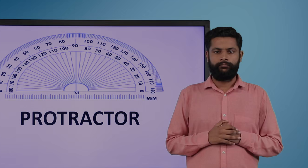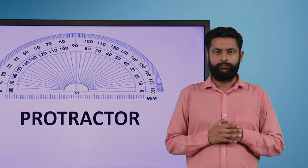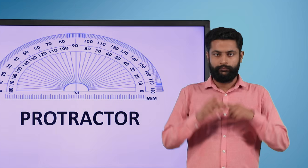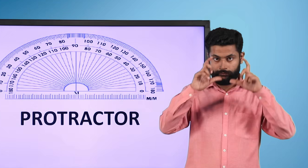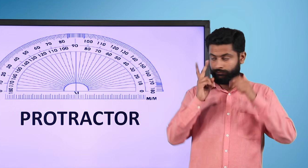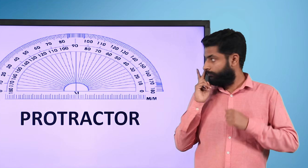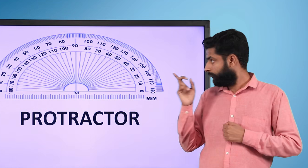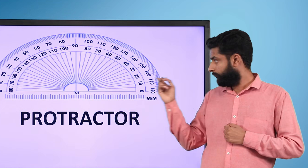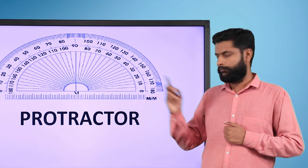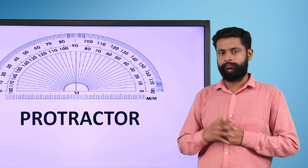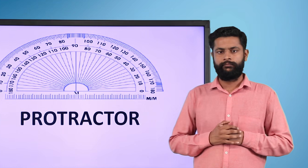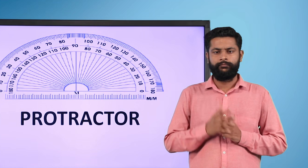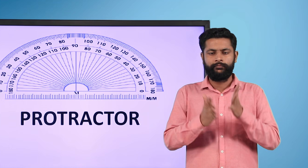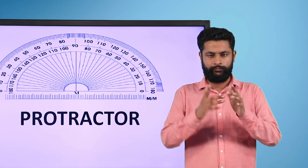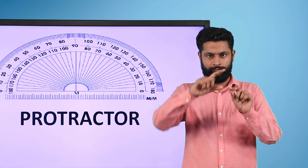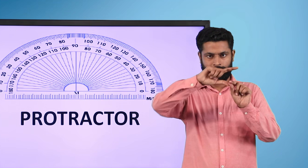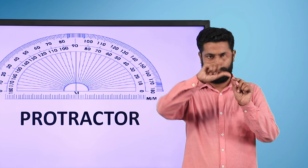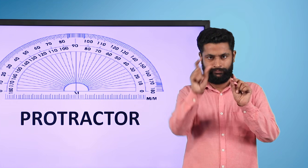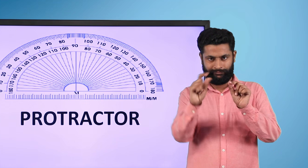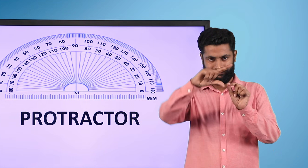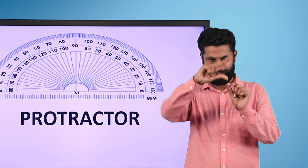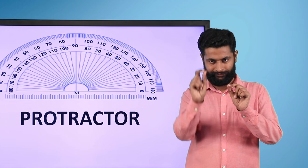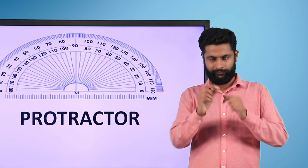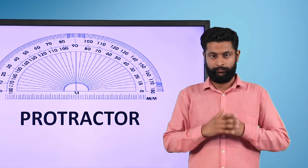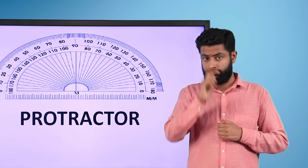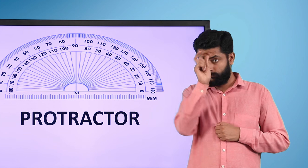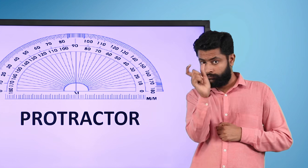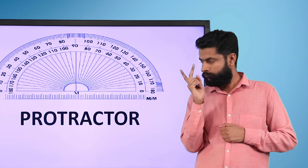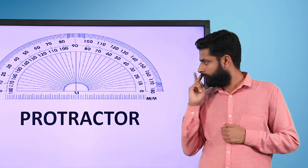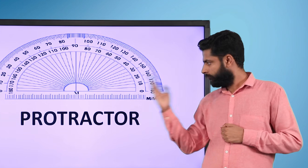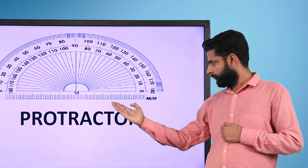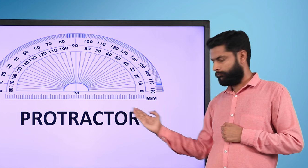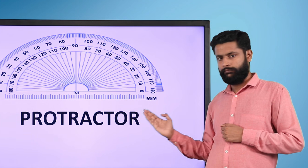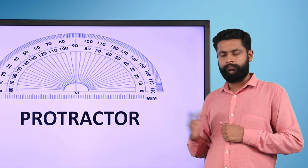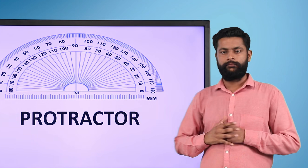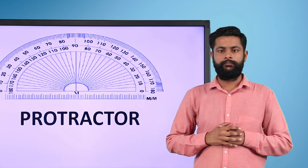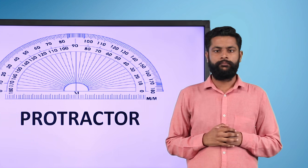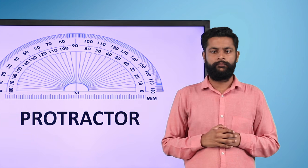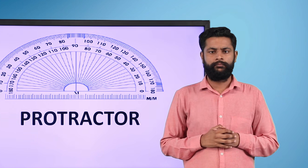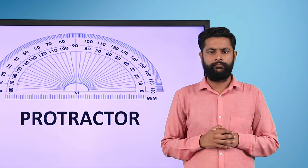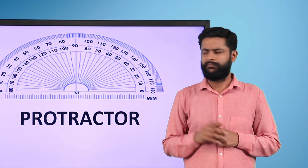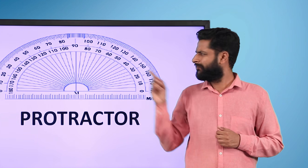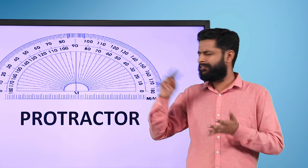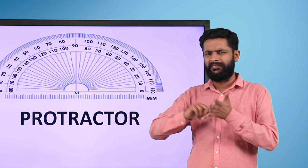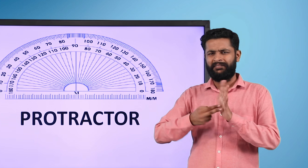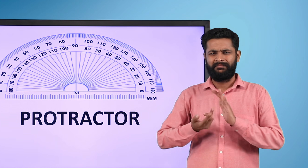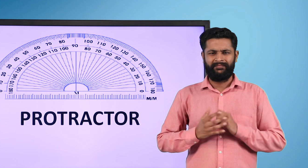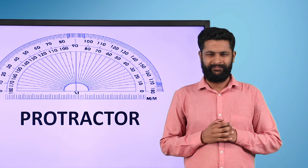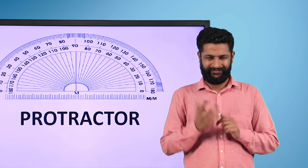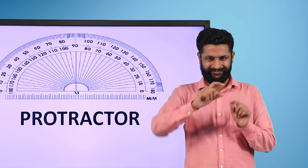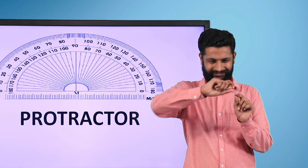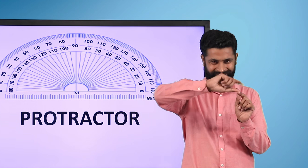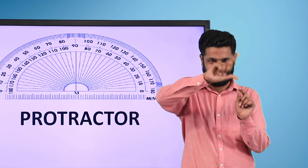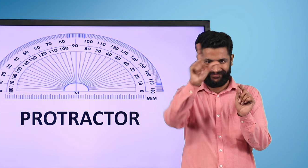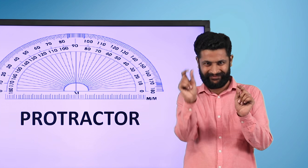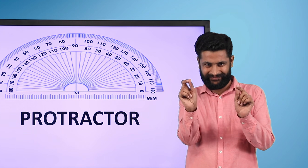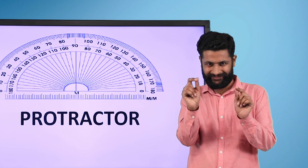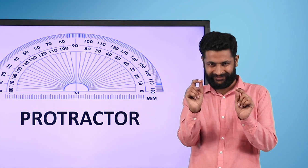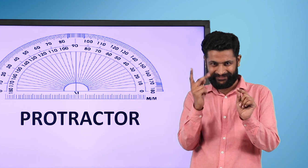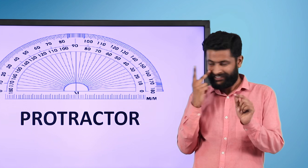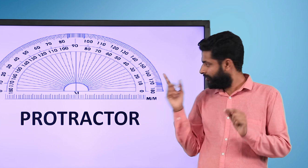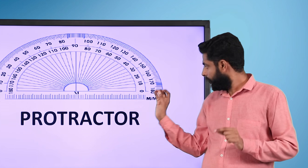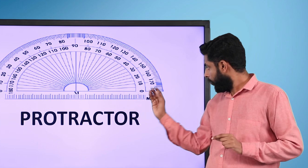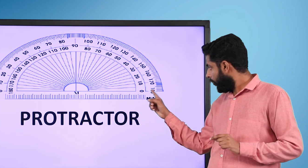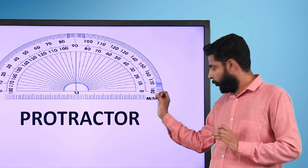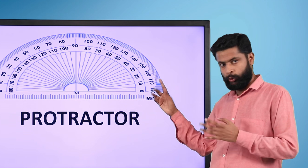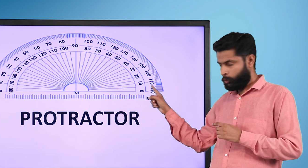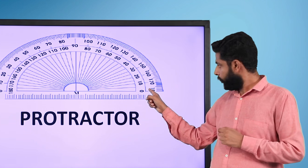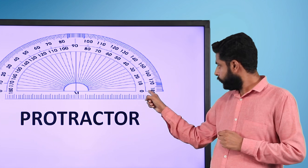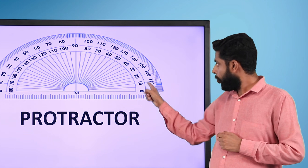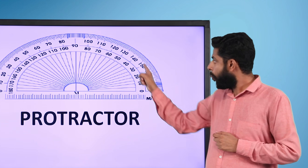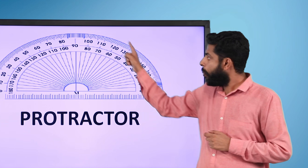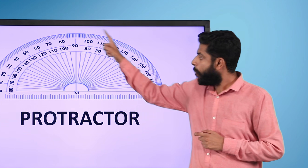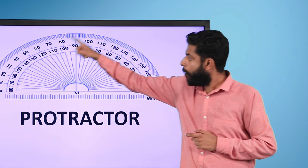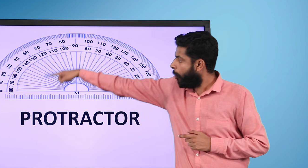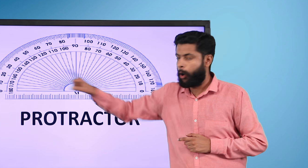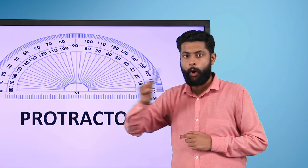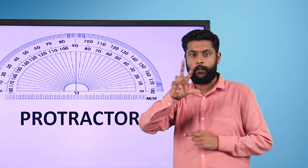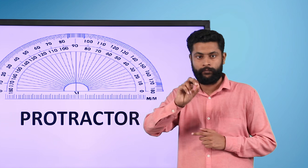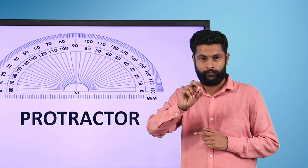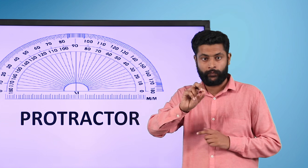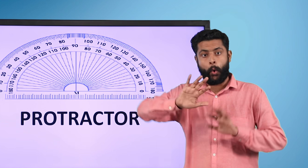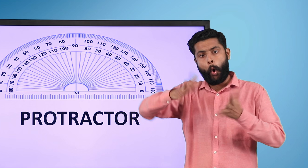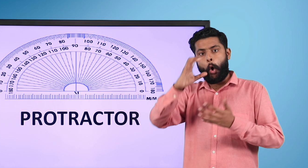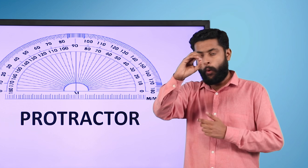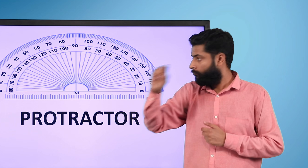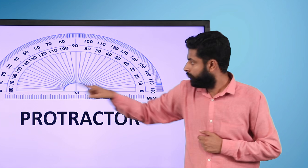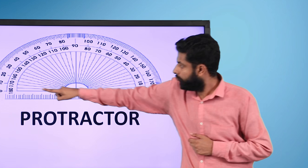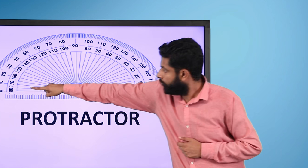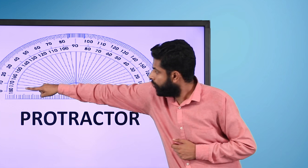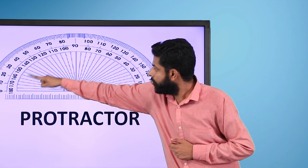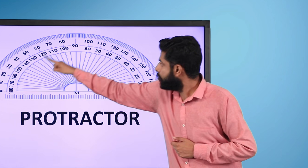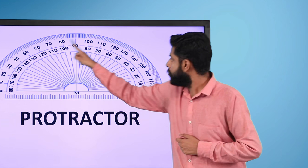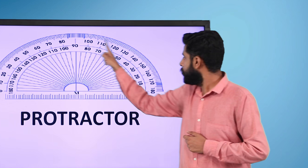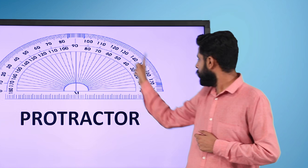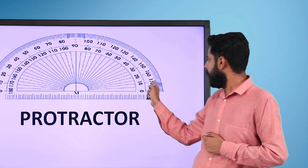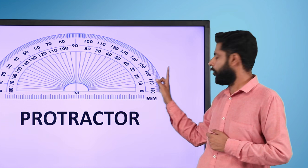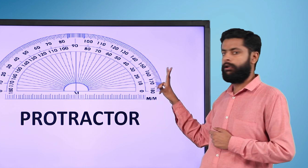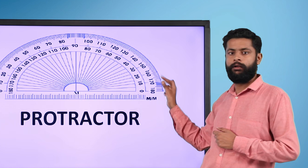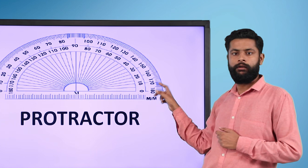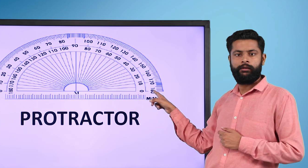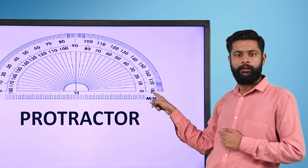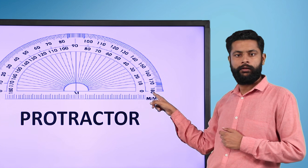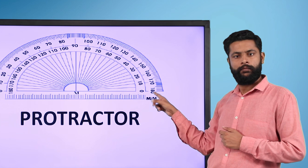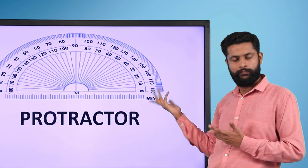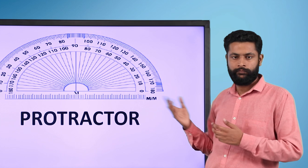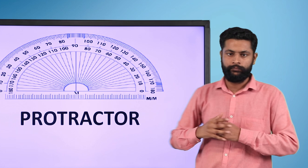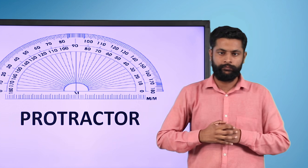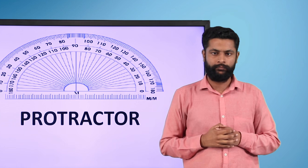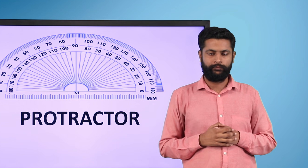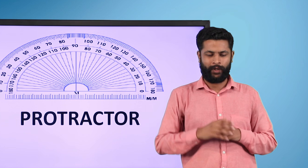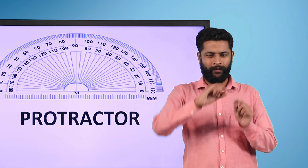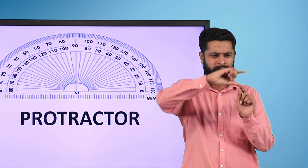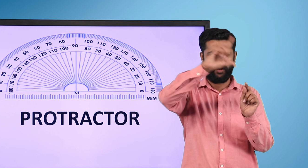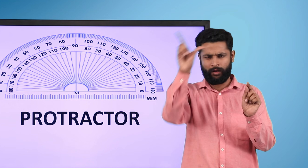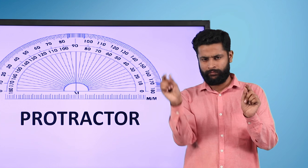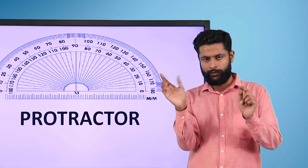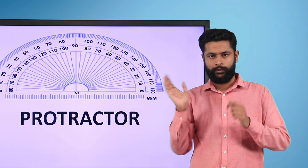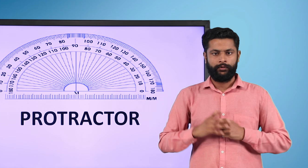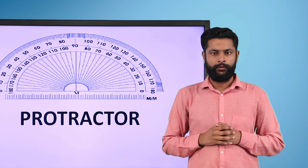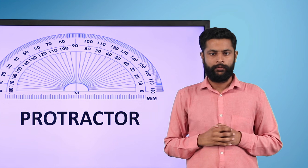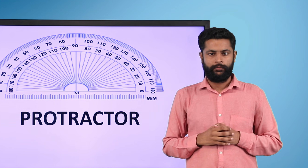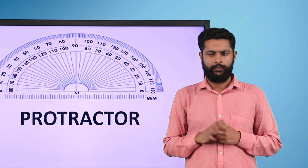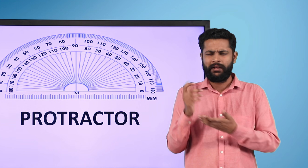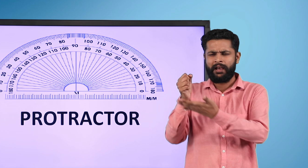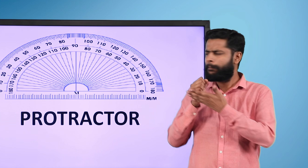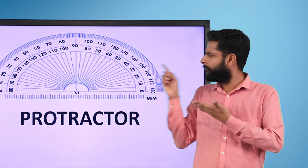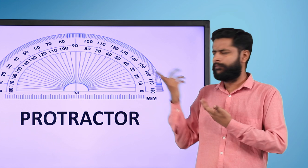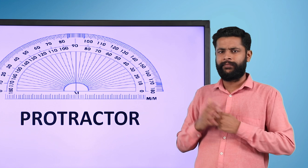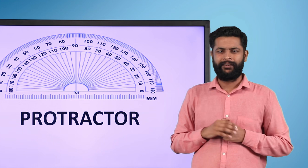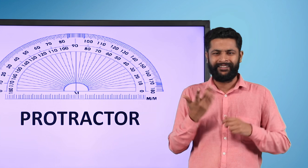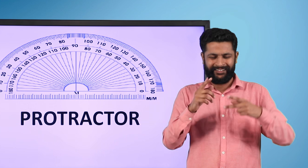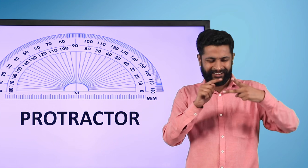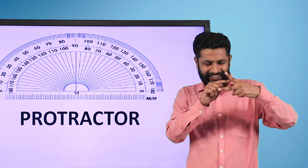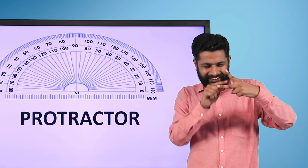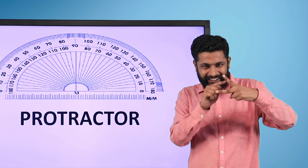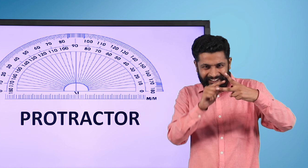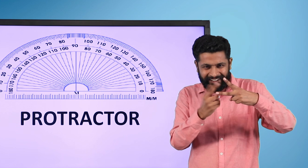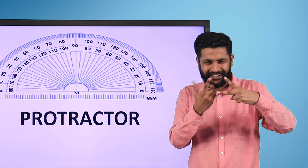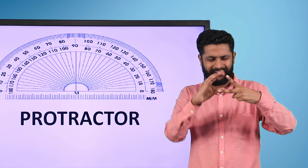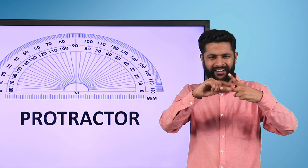Protractor. This sign means protractor. A protractor is the semicircle circular device graduated into 180 degree parts. The measure starts from zero degree on the right hand side and ends with 180 degree on the left hand side and vice versa.